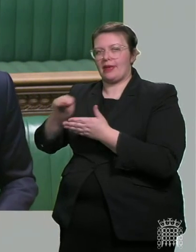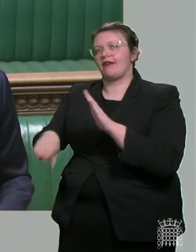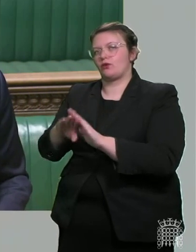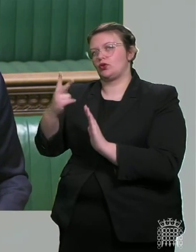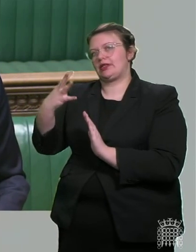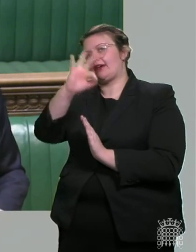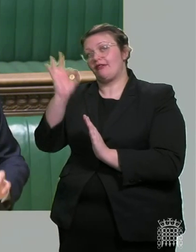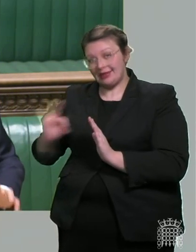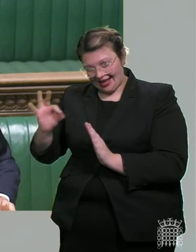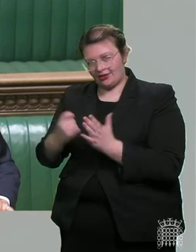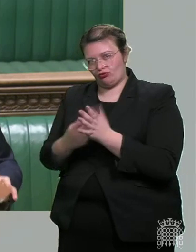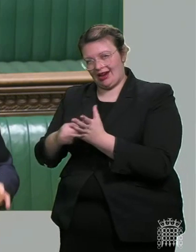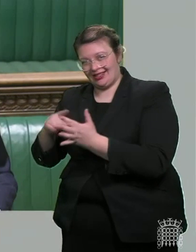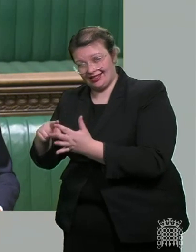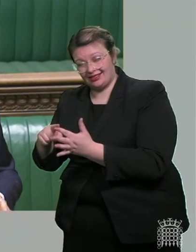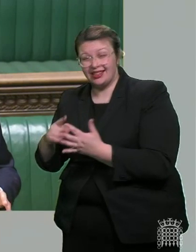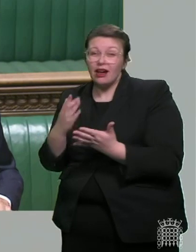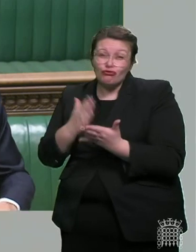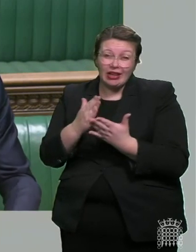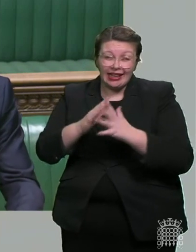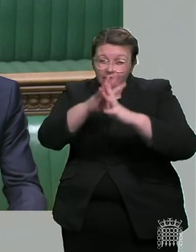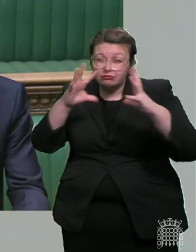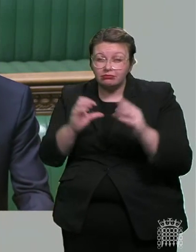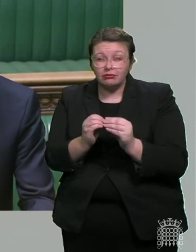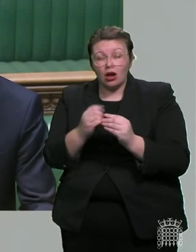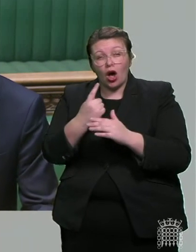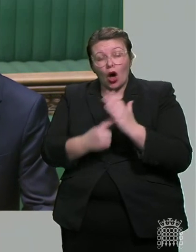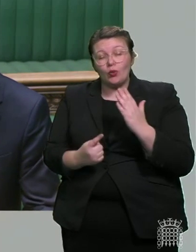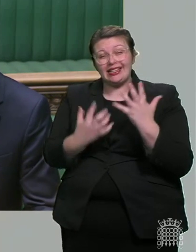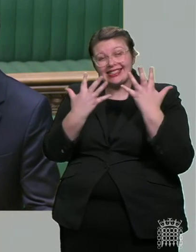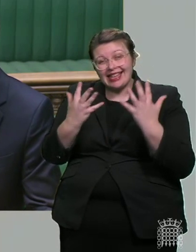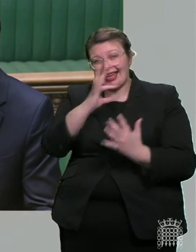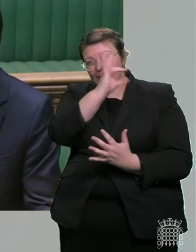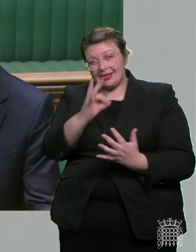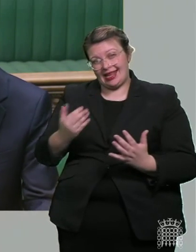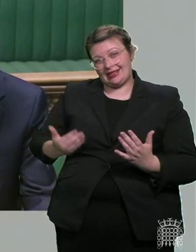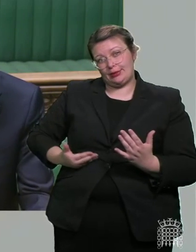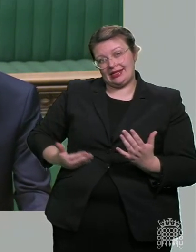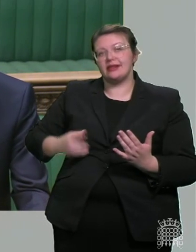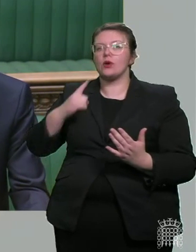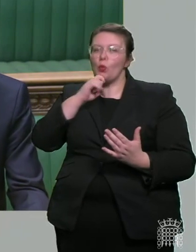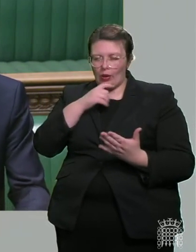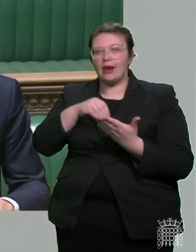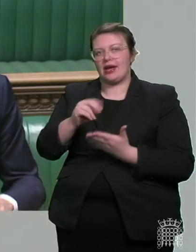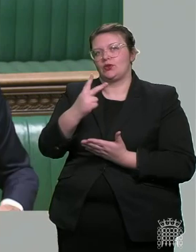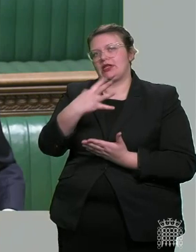That means only 10% of companies will pay the full higher rate.